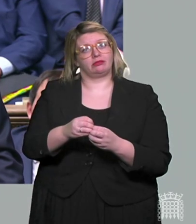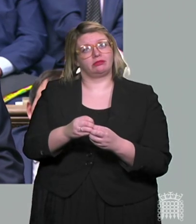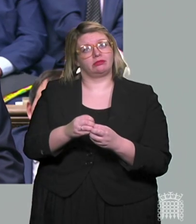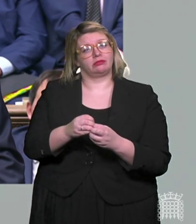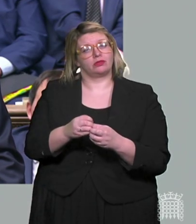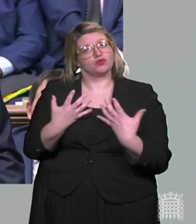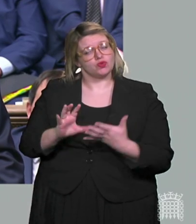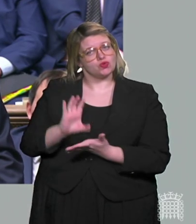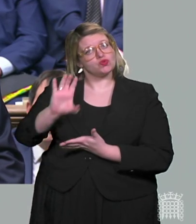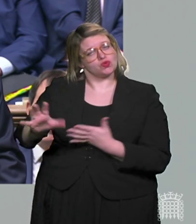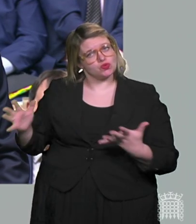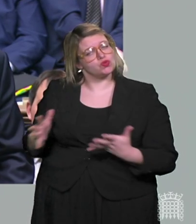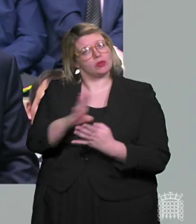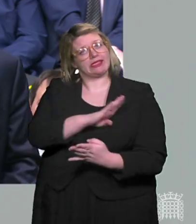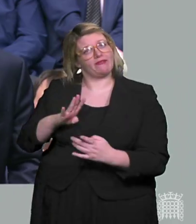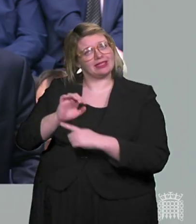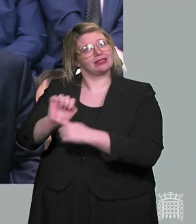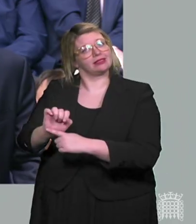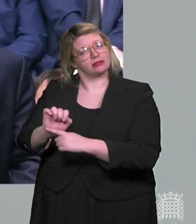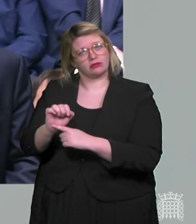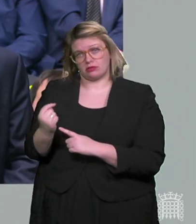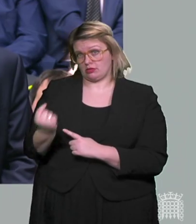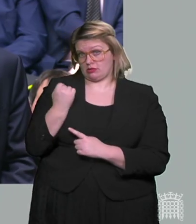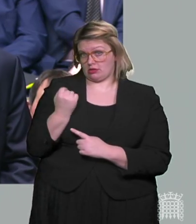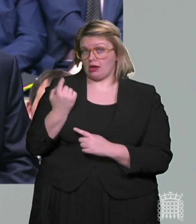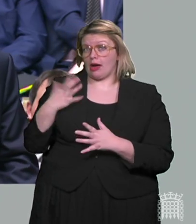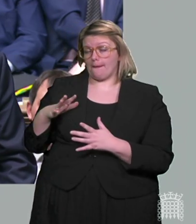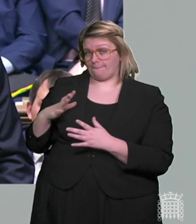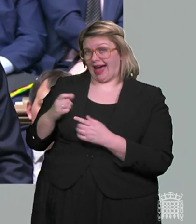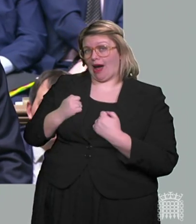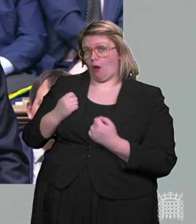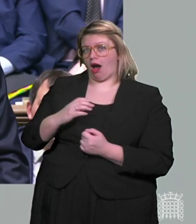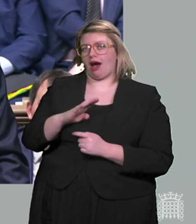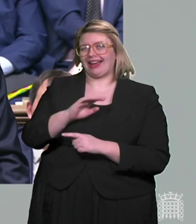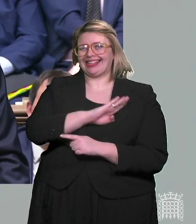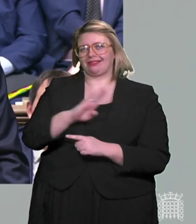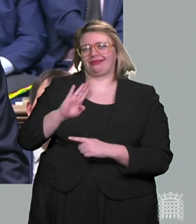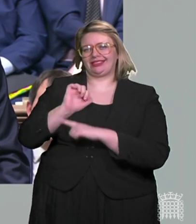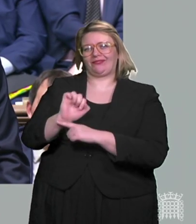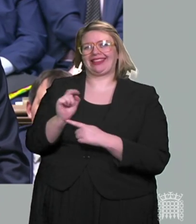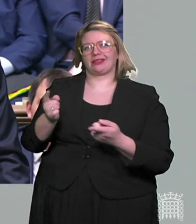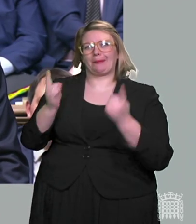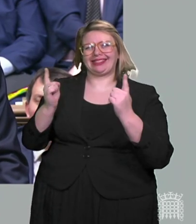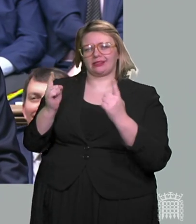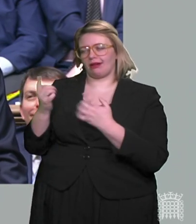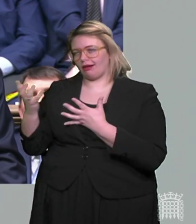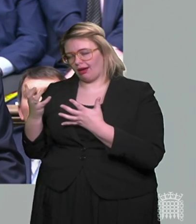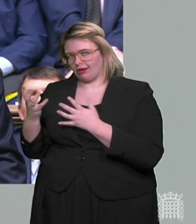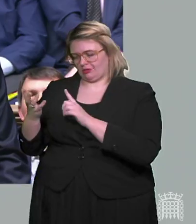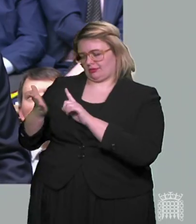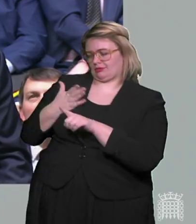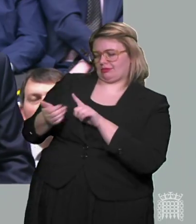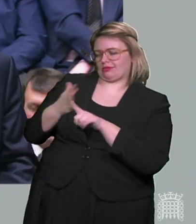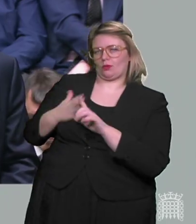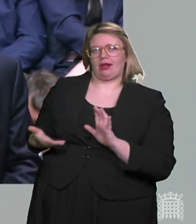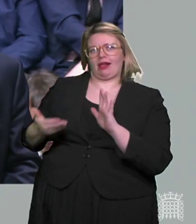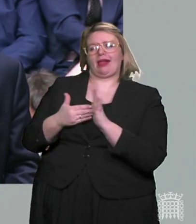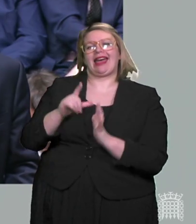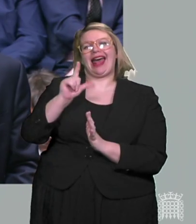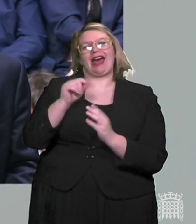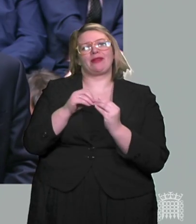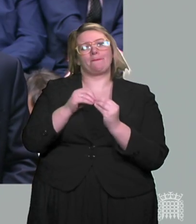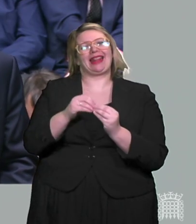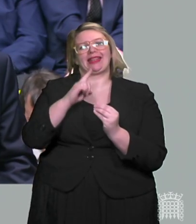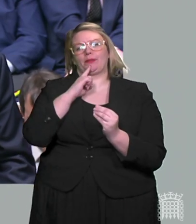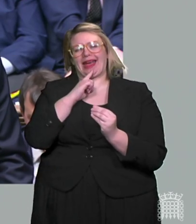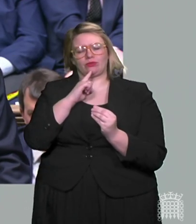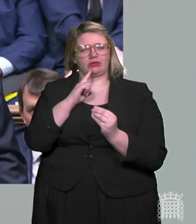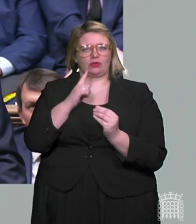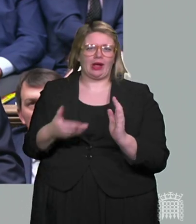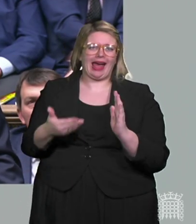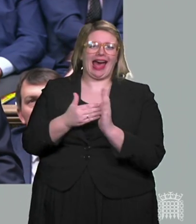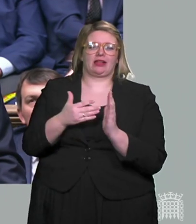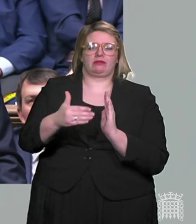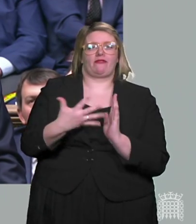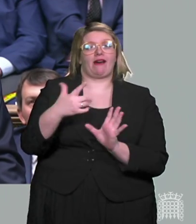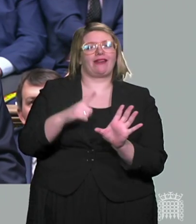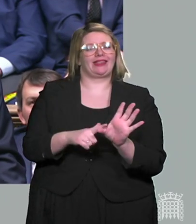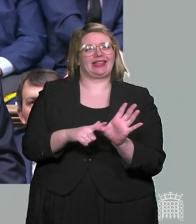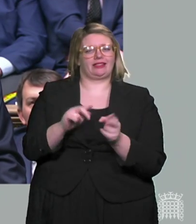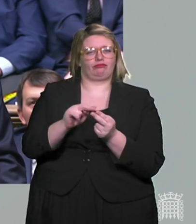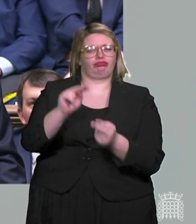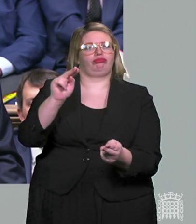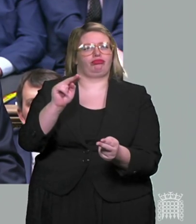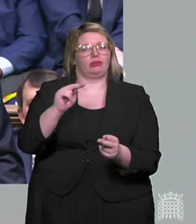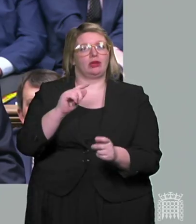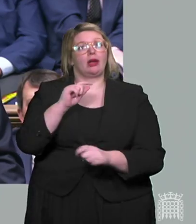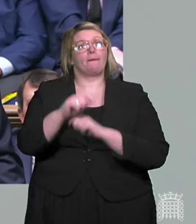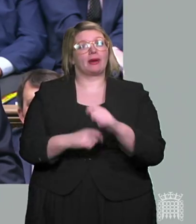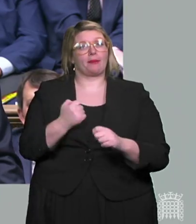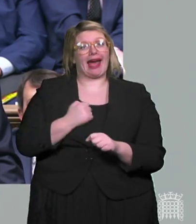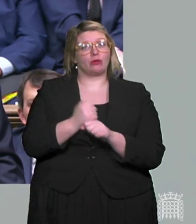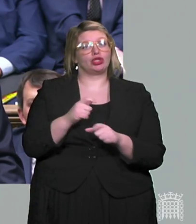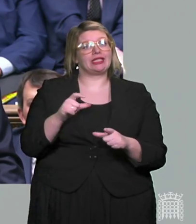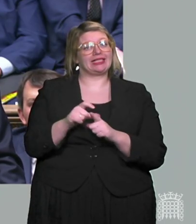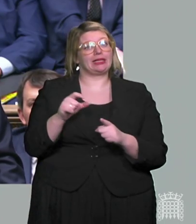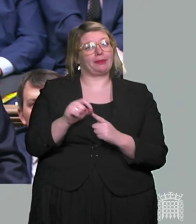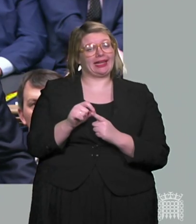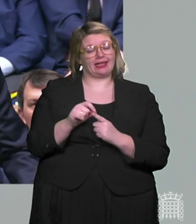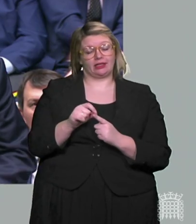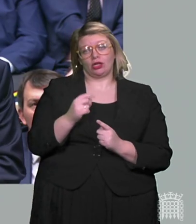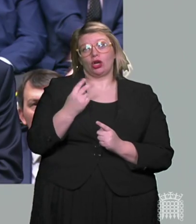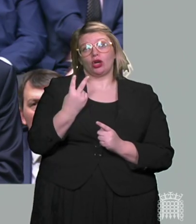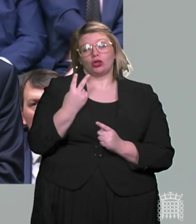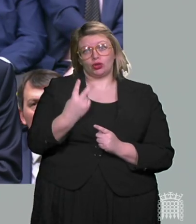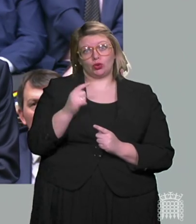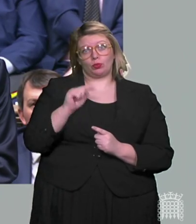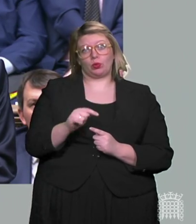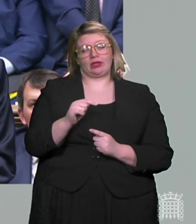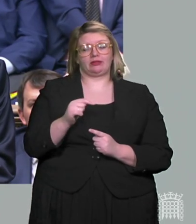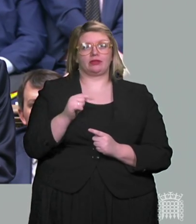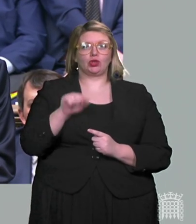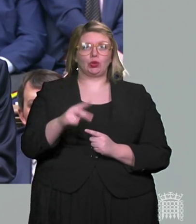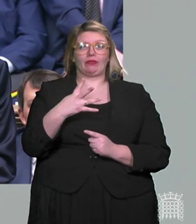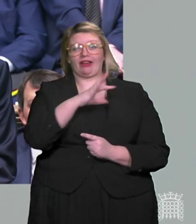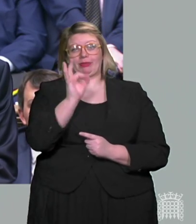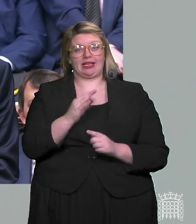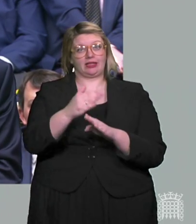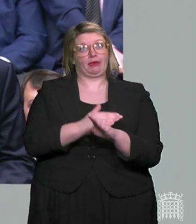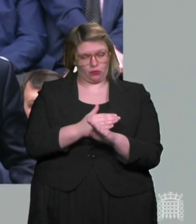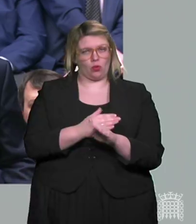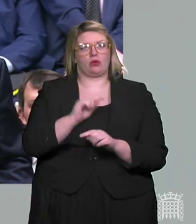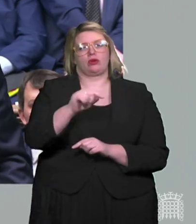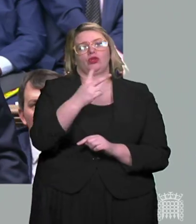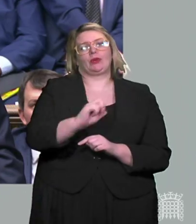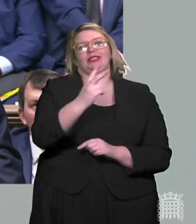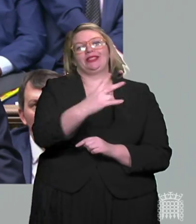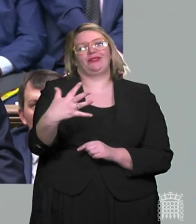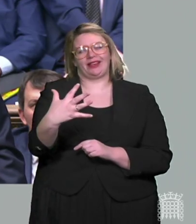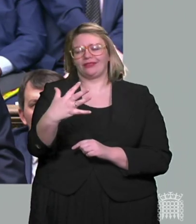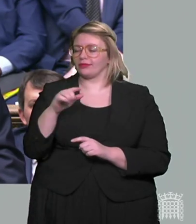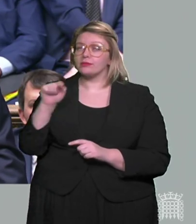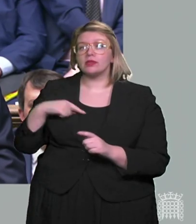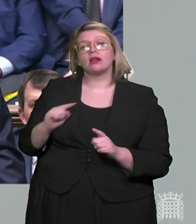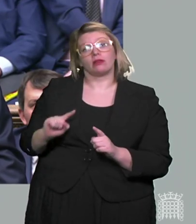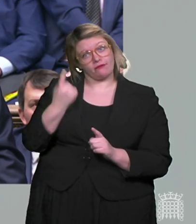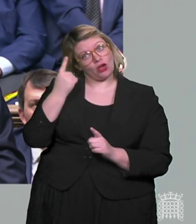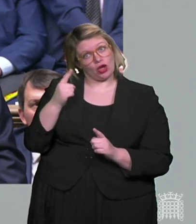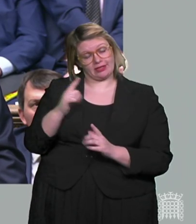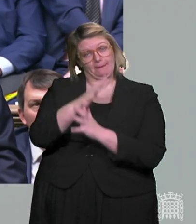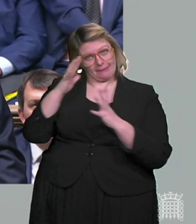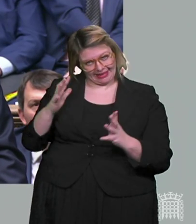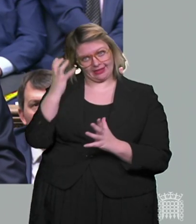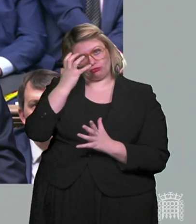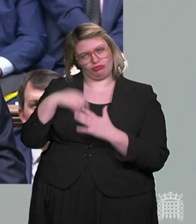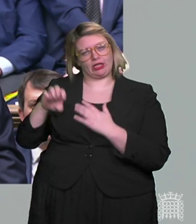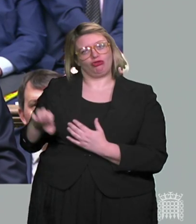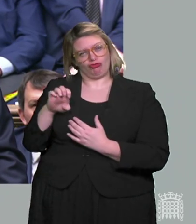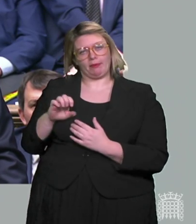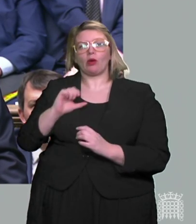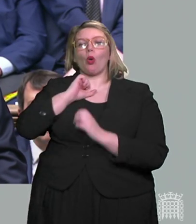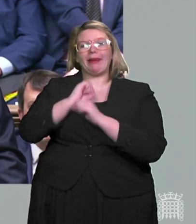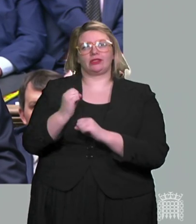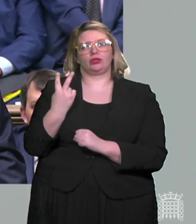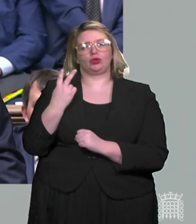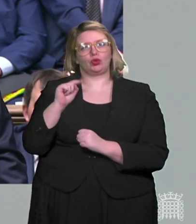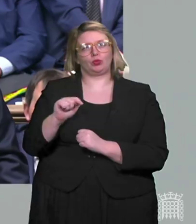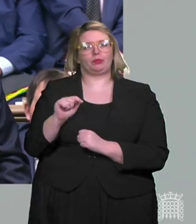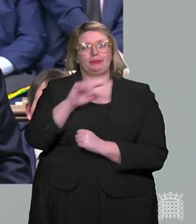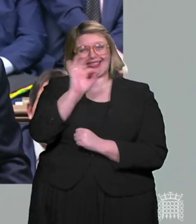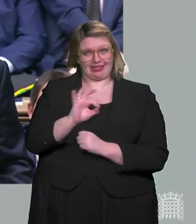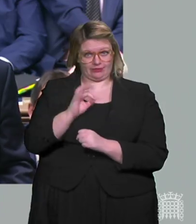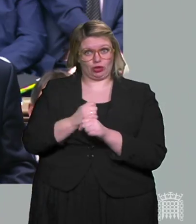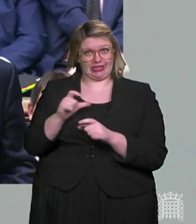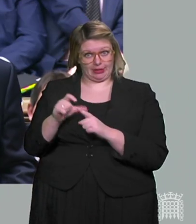Today, following representations from our persuasive Defence Secretary, I confirm that we will add a total of £11 billion to our defence budget over the next five years, and it will be nearly 2.25% of GDP by 2025.We were the first large European country to commit to 2% of GDP for defence, and we will now